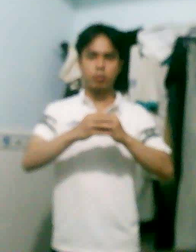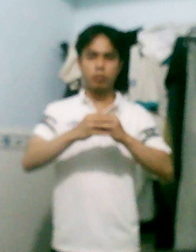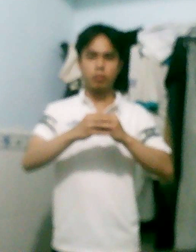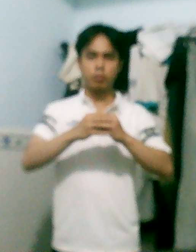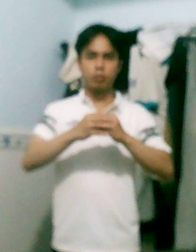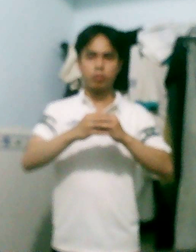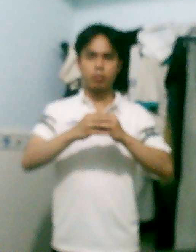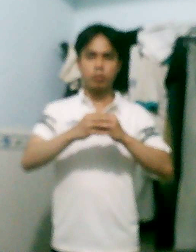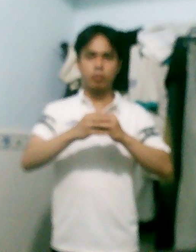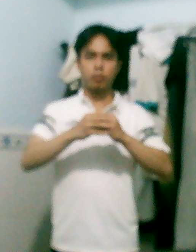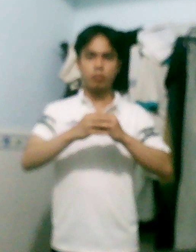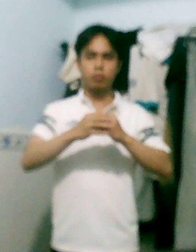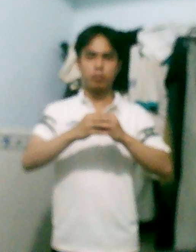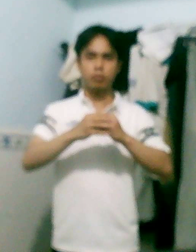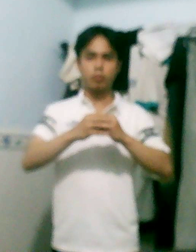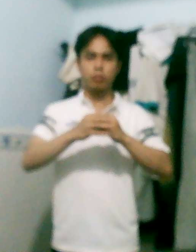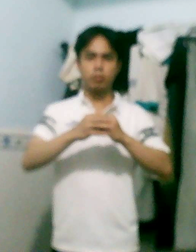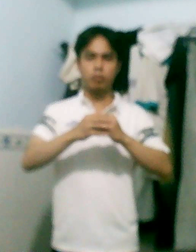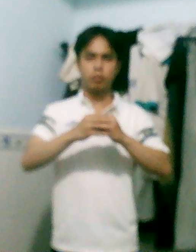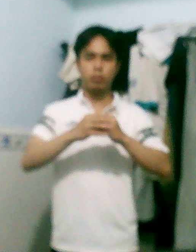nhom